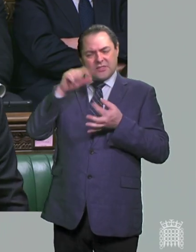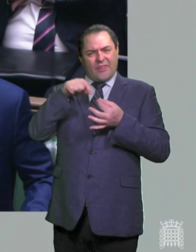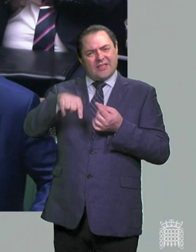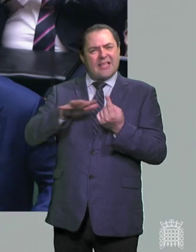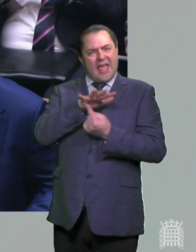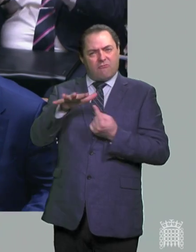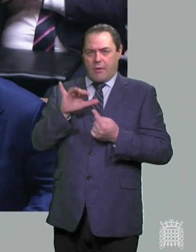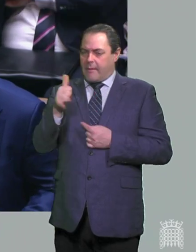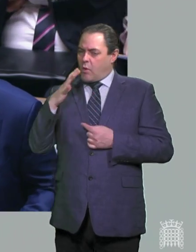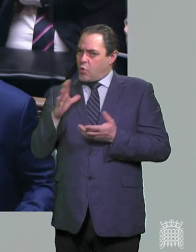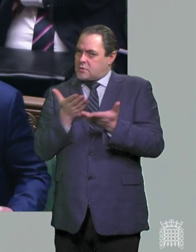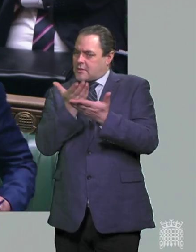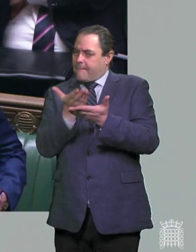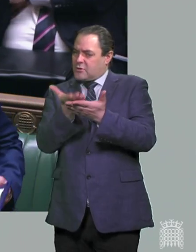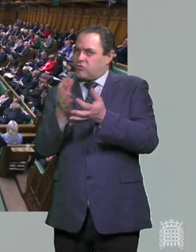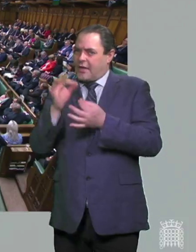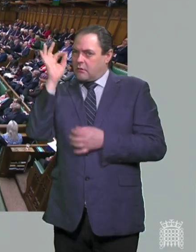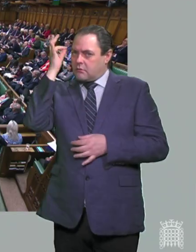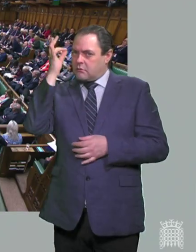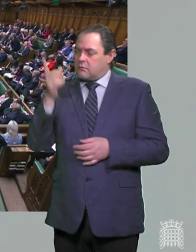I am sure he will want to make submissions to the local authority.